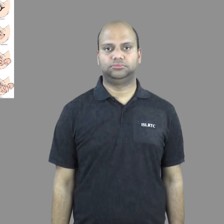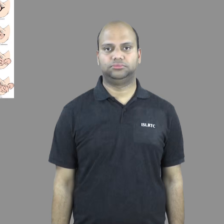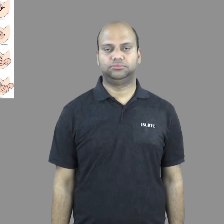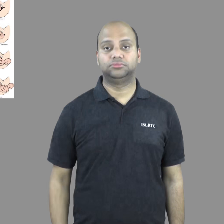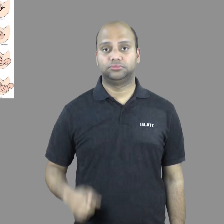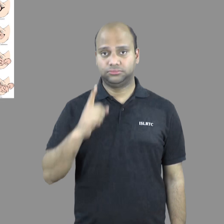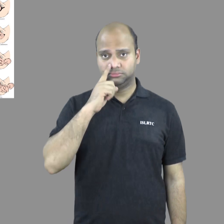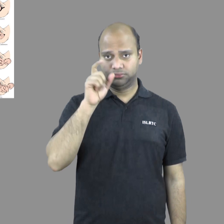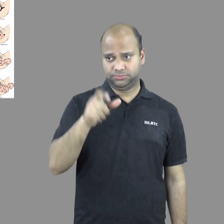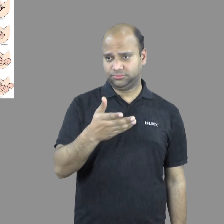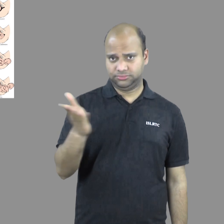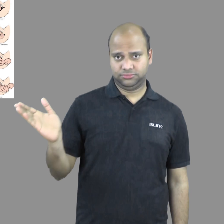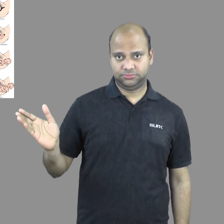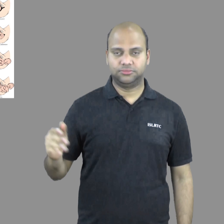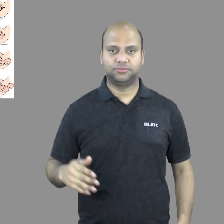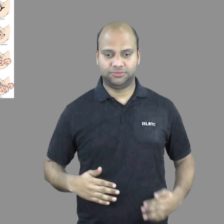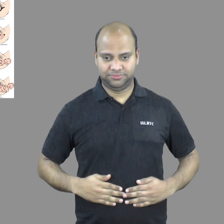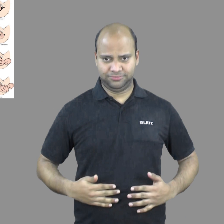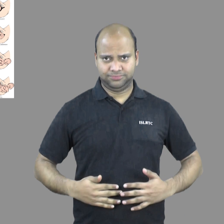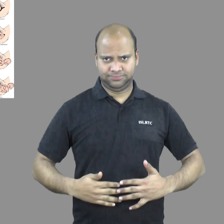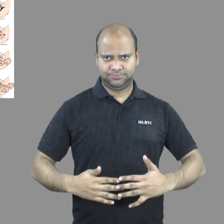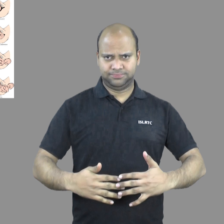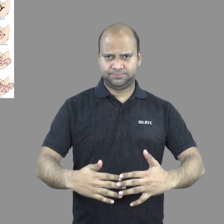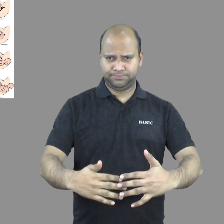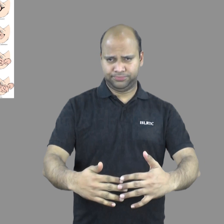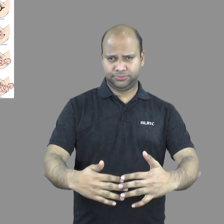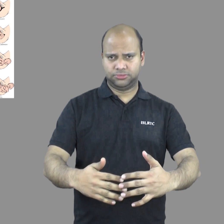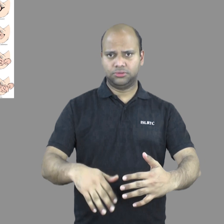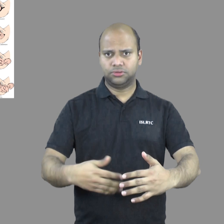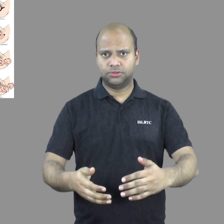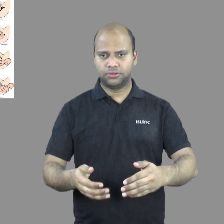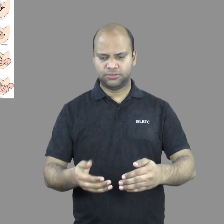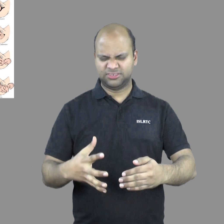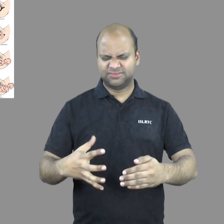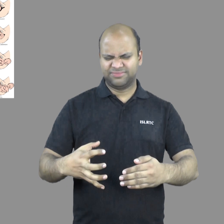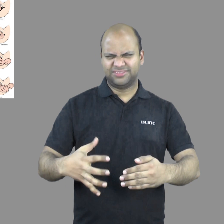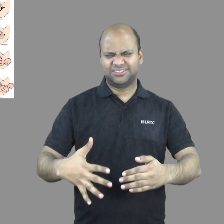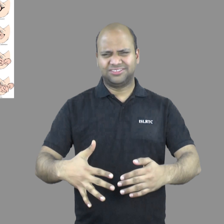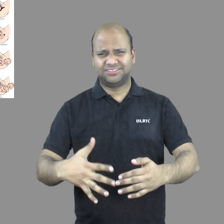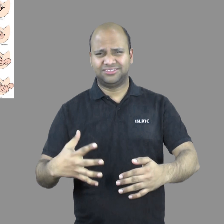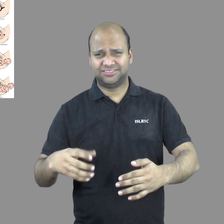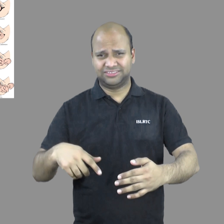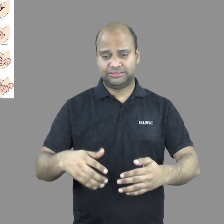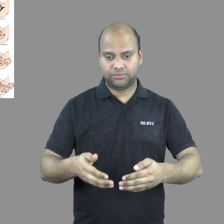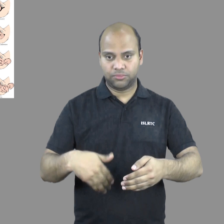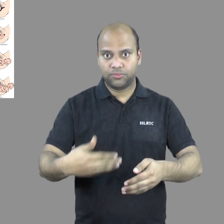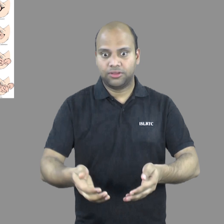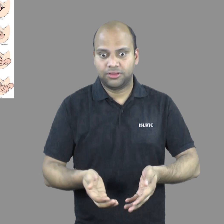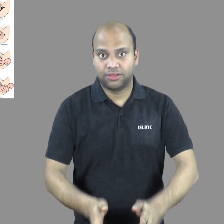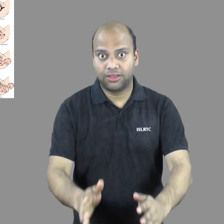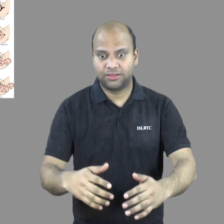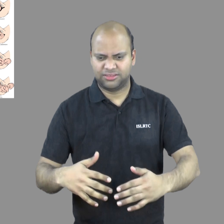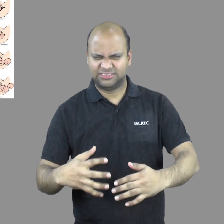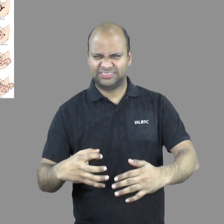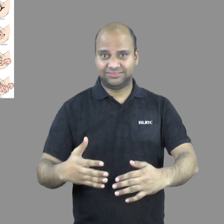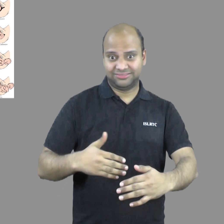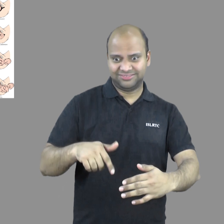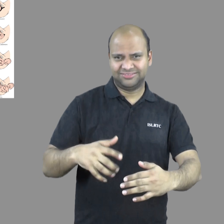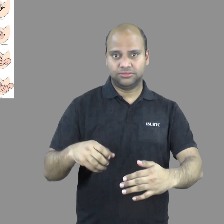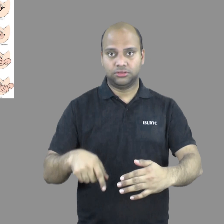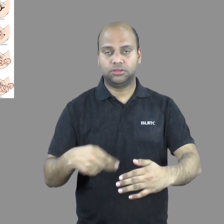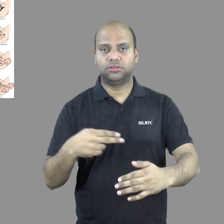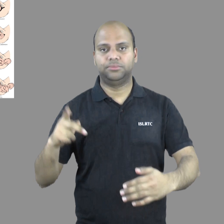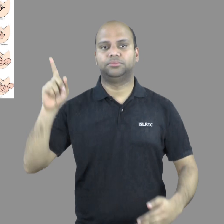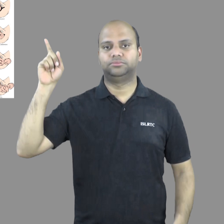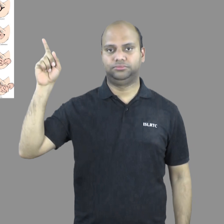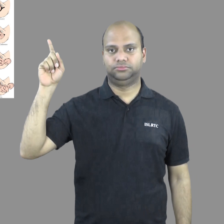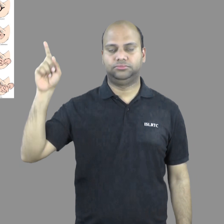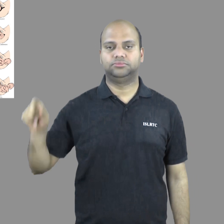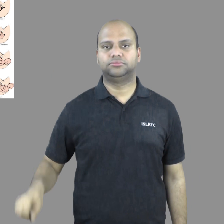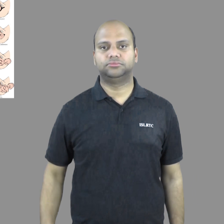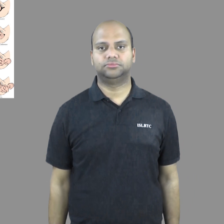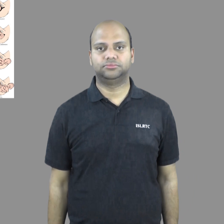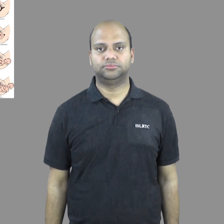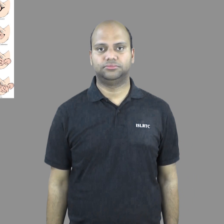Labour